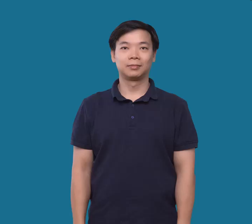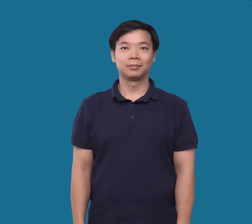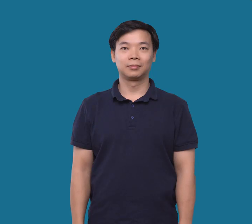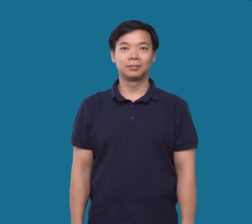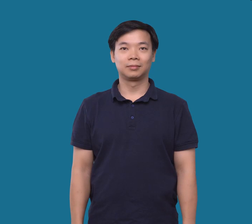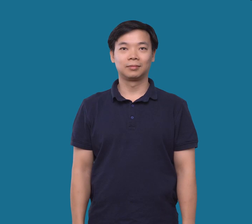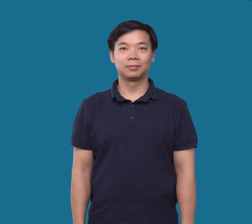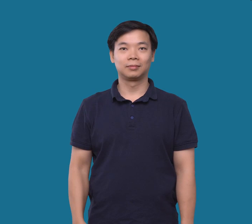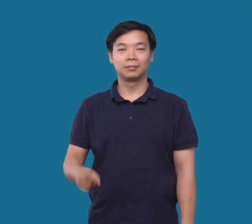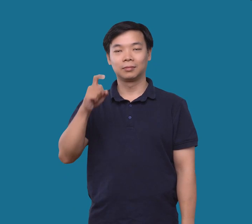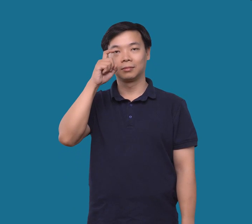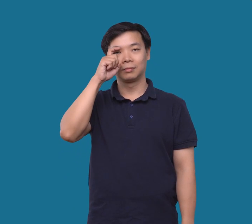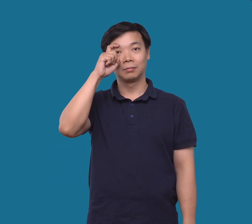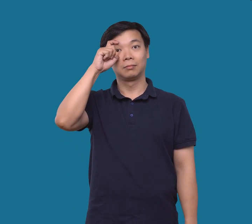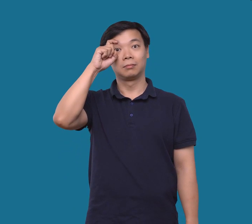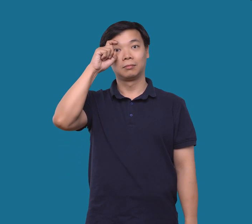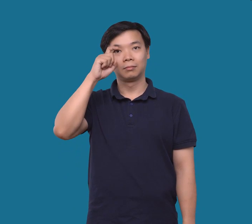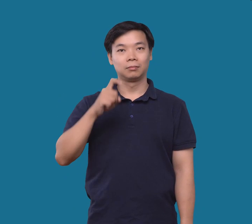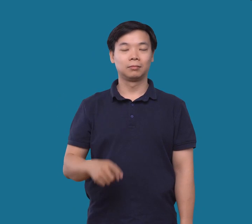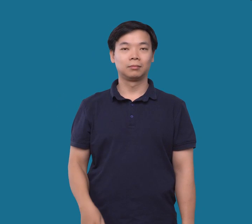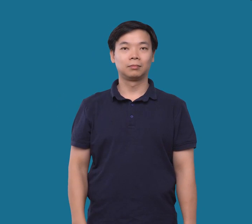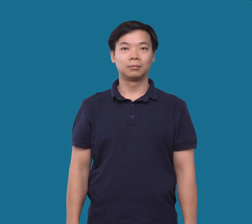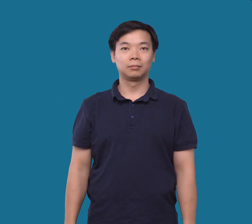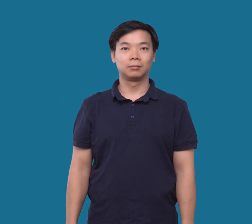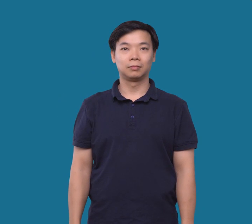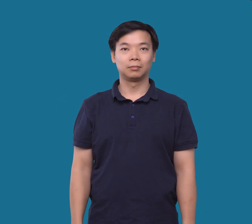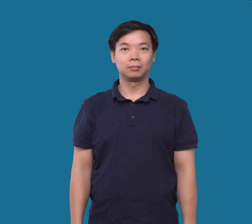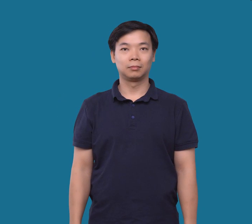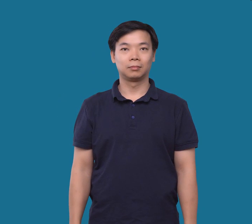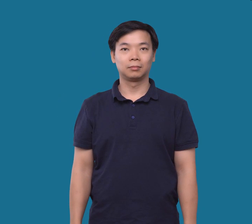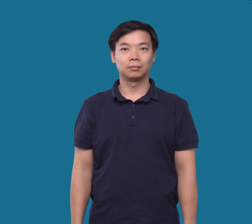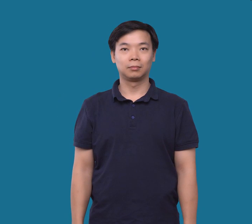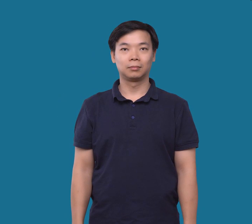Đặng Văn Ngữ